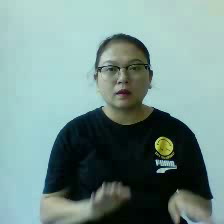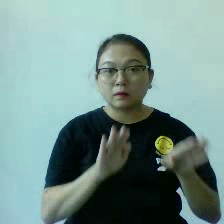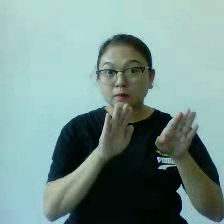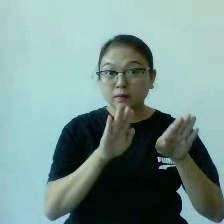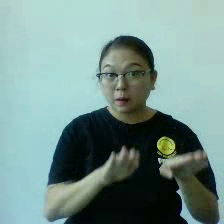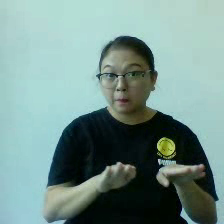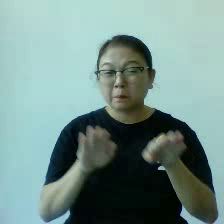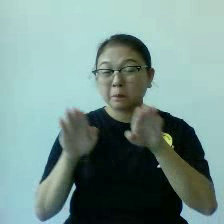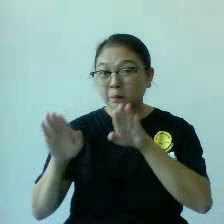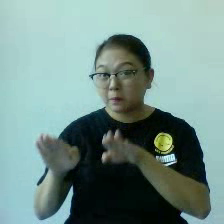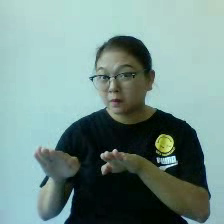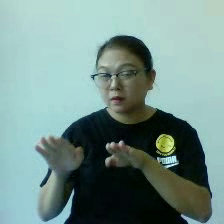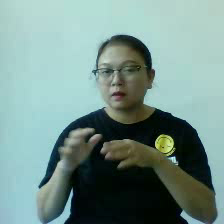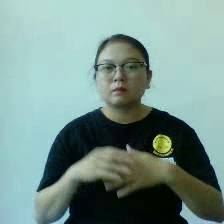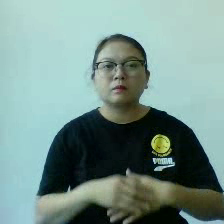Chậm lại